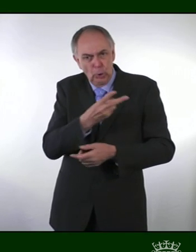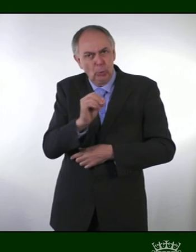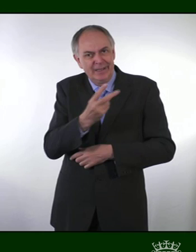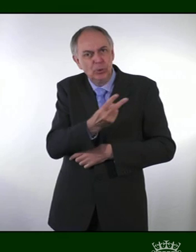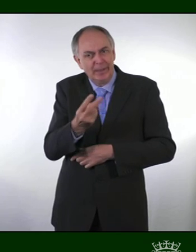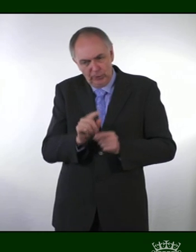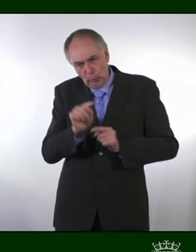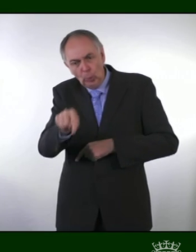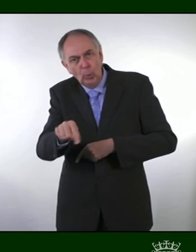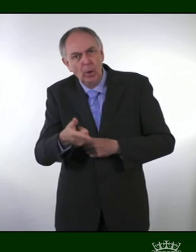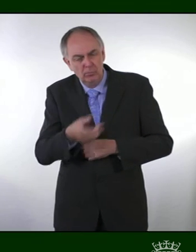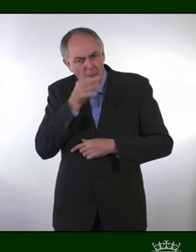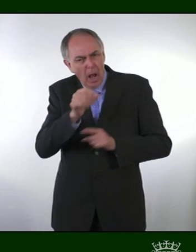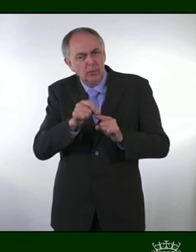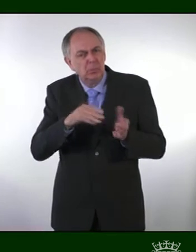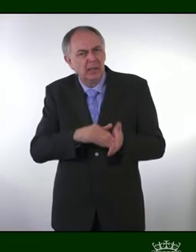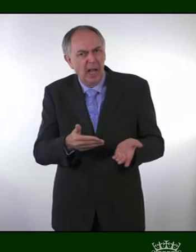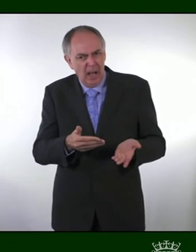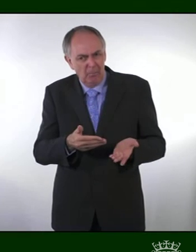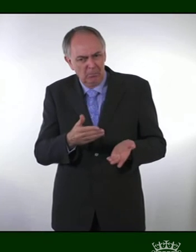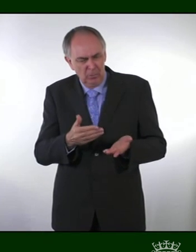What does the Prime Minister think caused that?